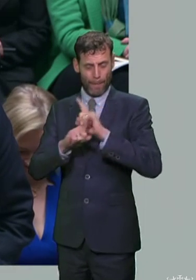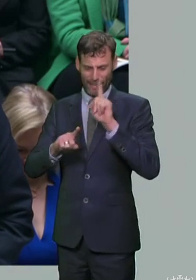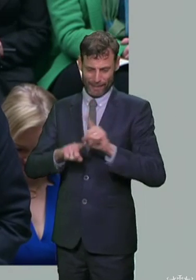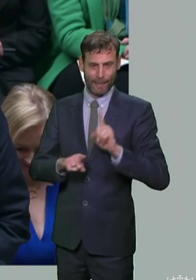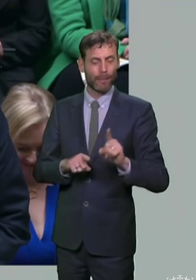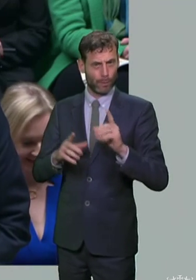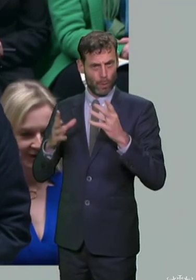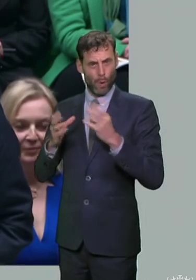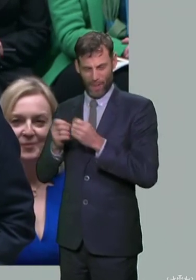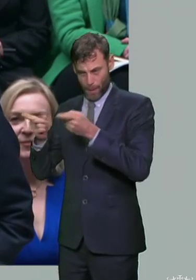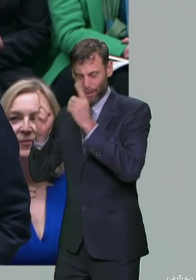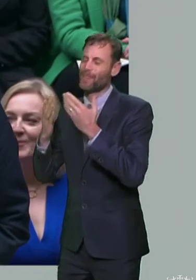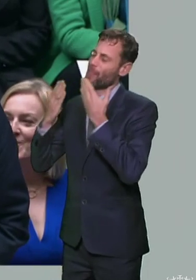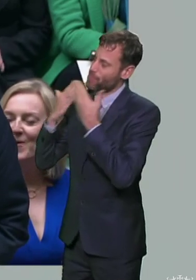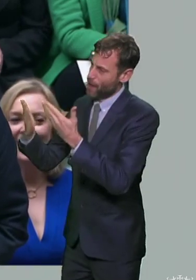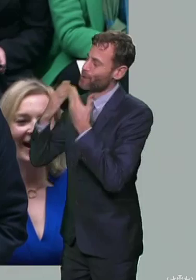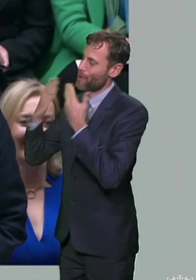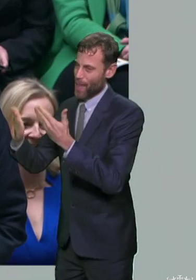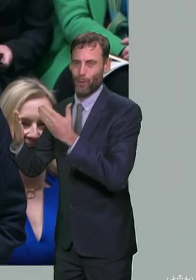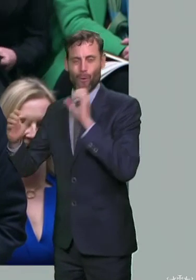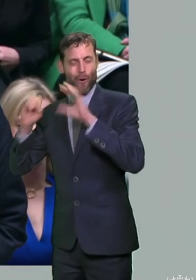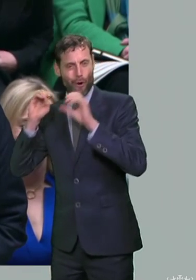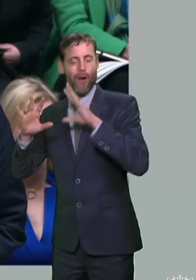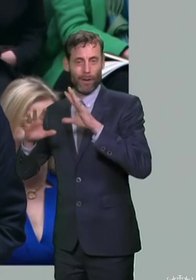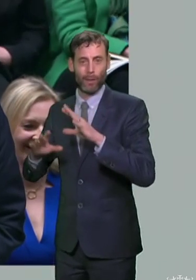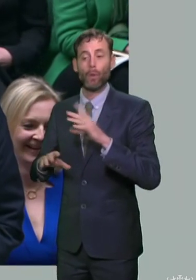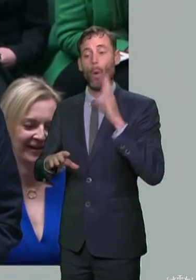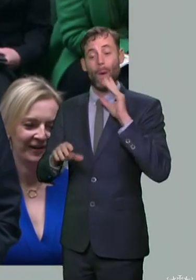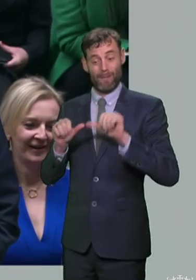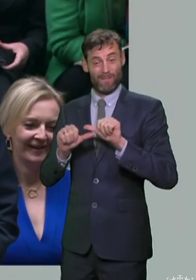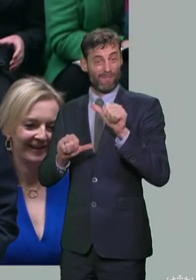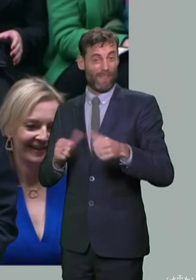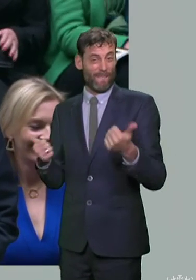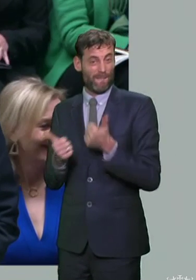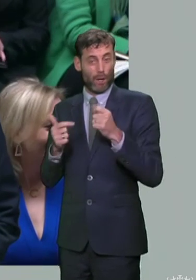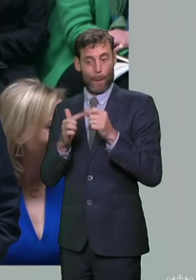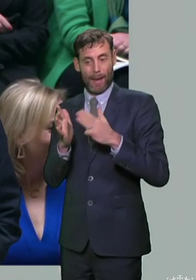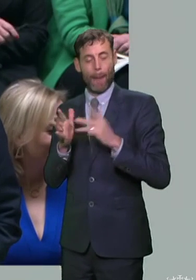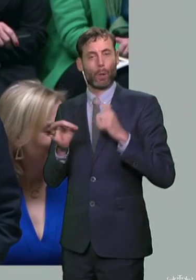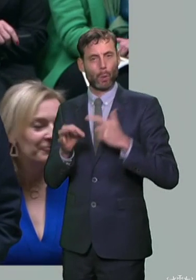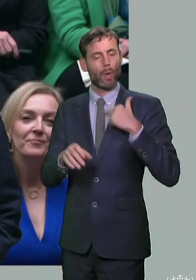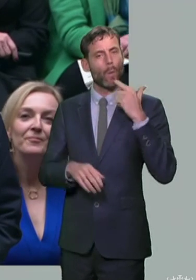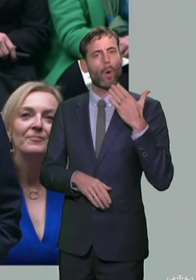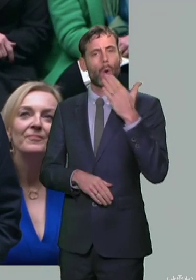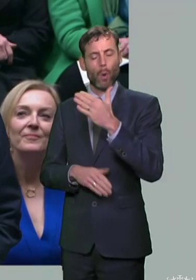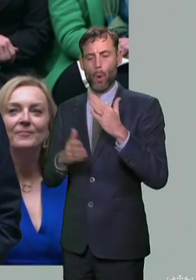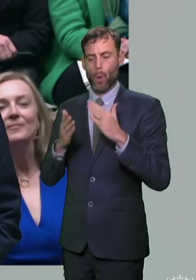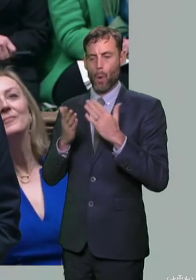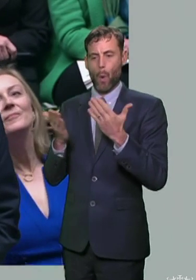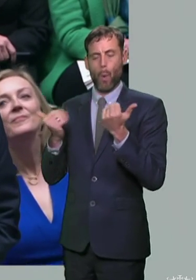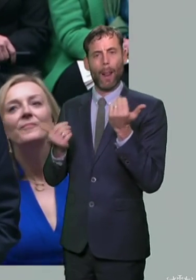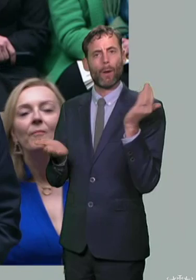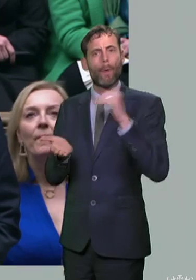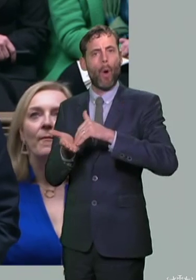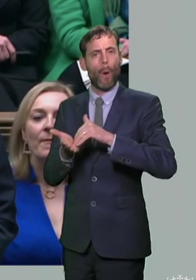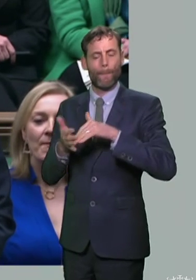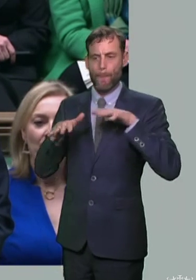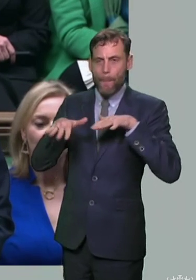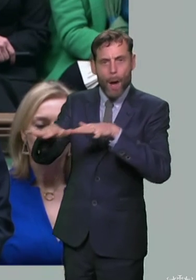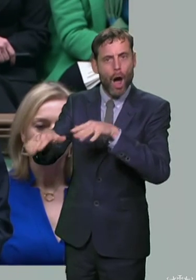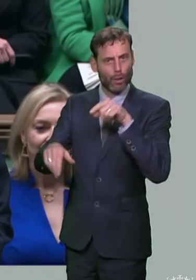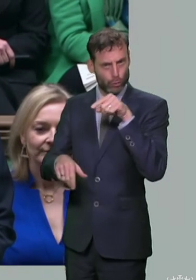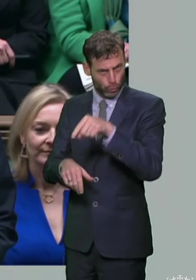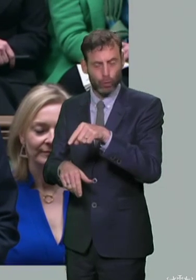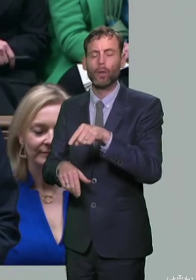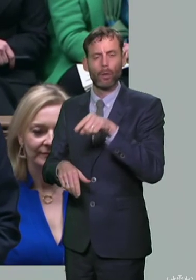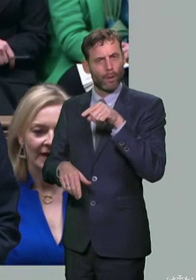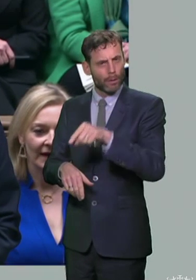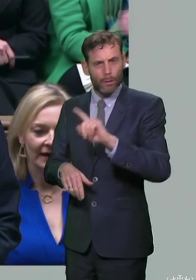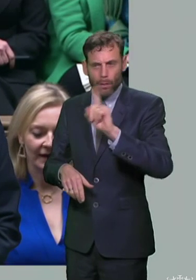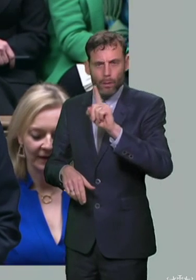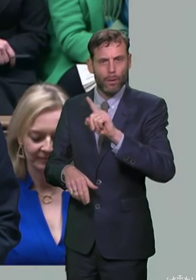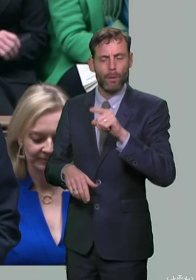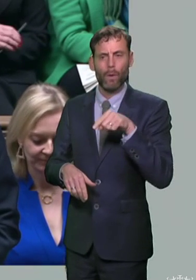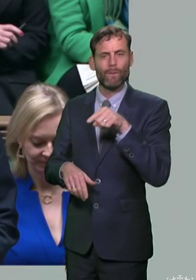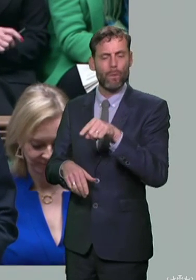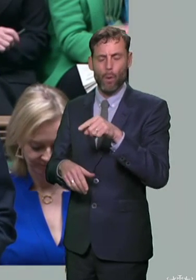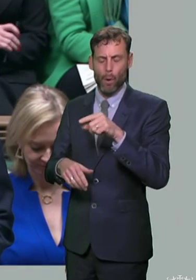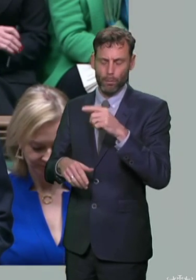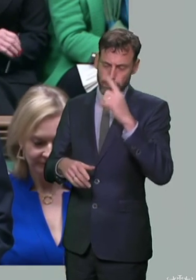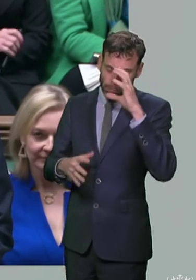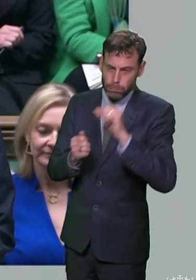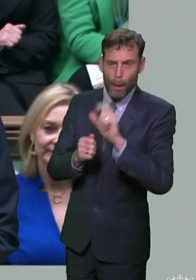Thank you very much. Immediately following Prime Minister’s questions, I will attend the welcome home march-in to thank all those involved in Op Pitting, our evacuation from Kabul.